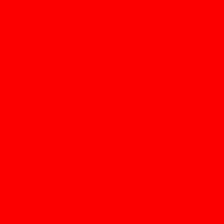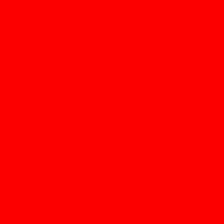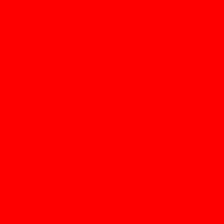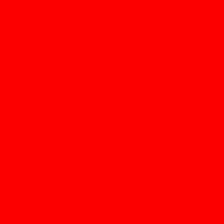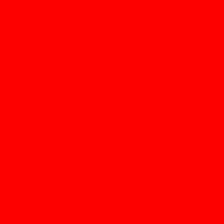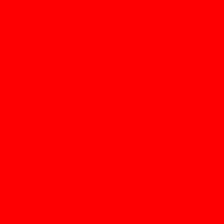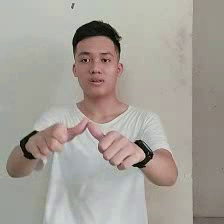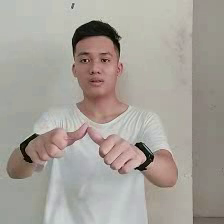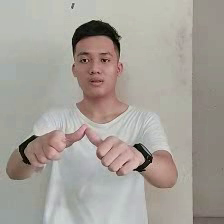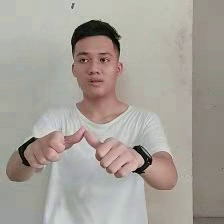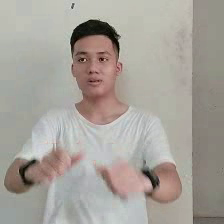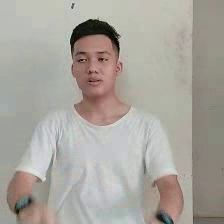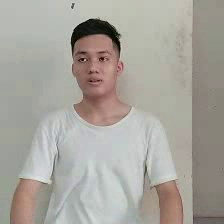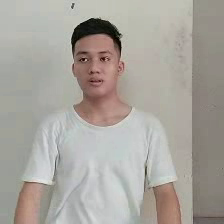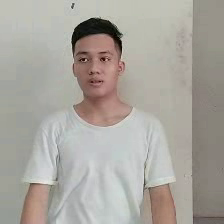Nhớ